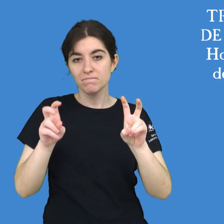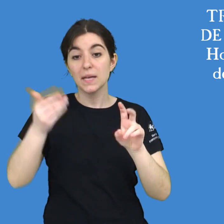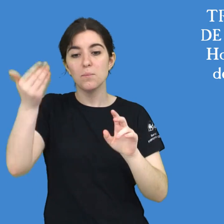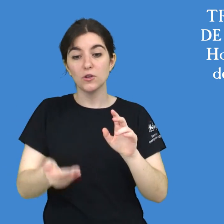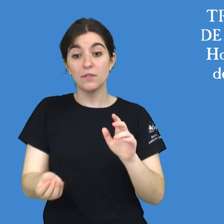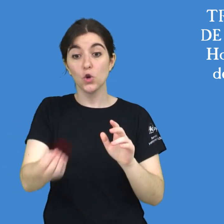importar